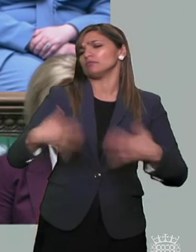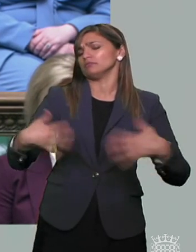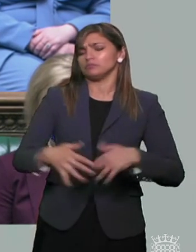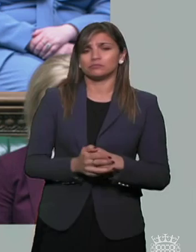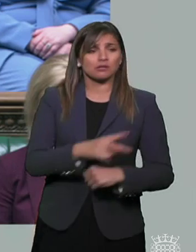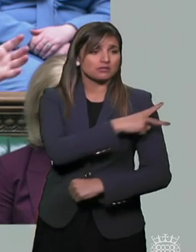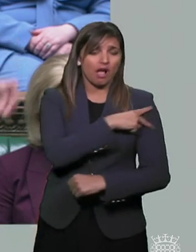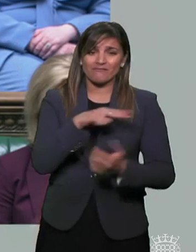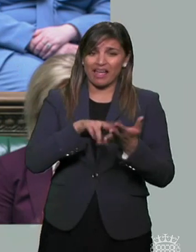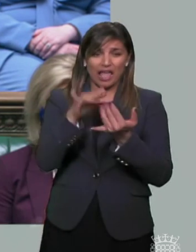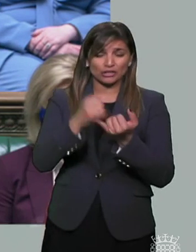Give them a pay rise, then.